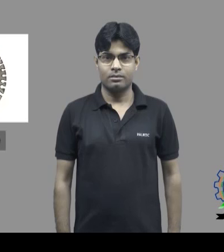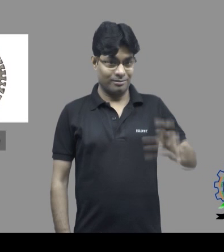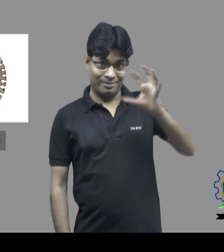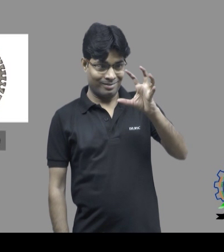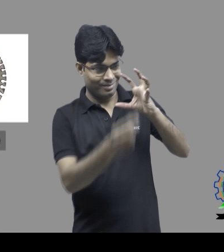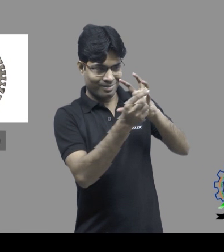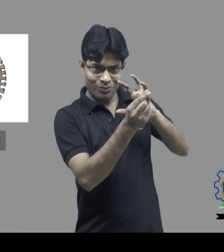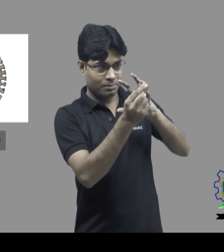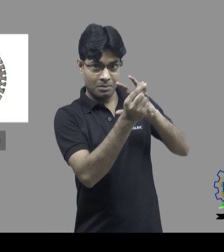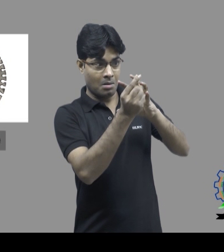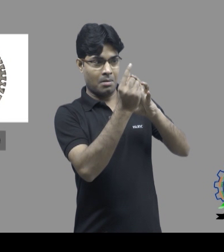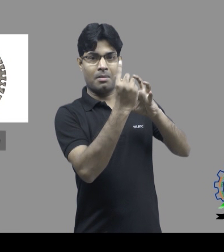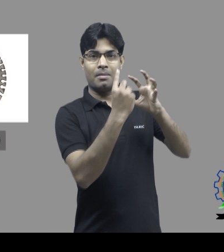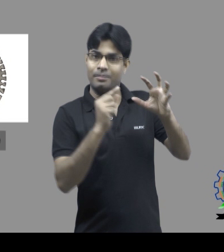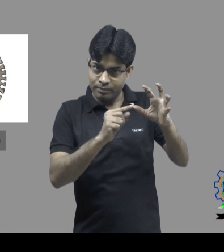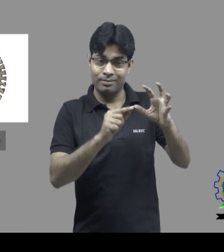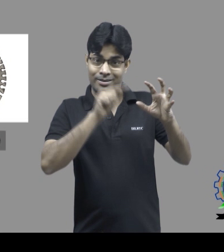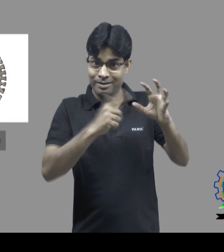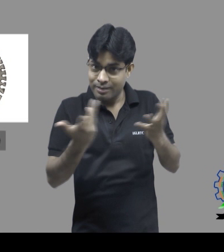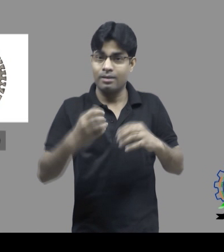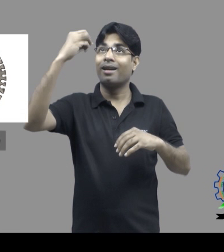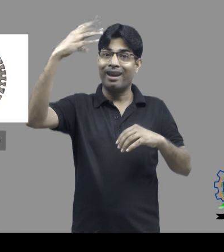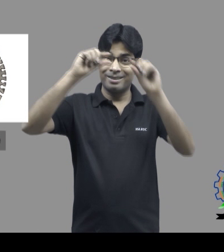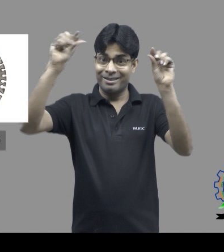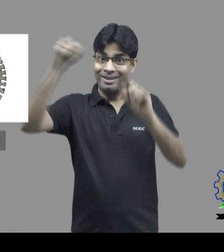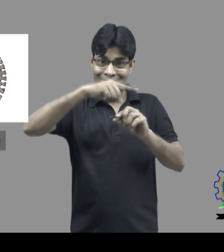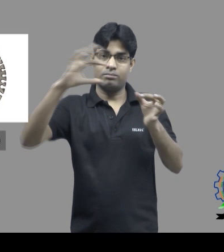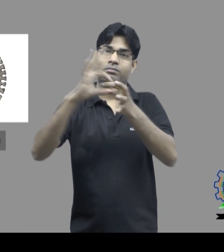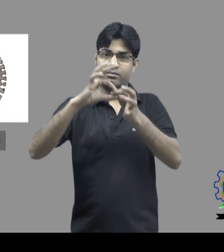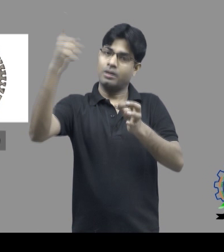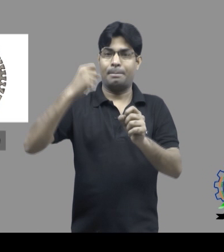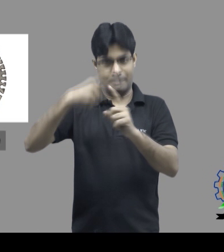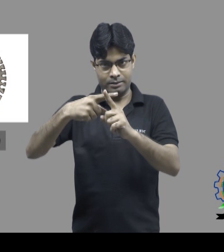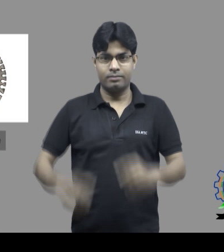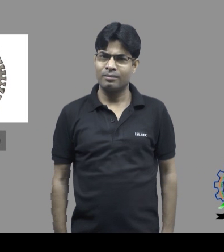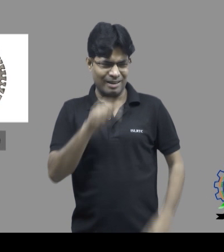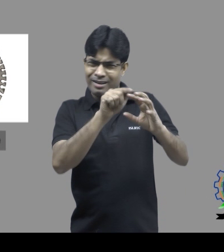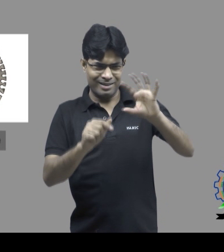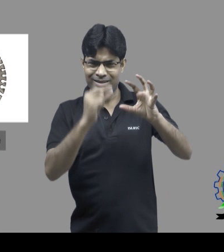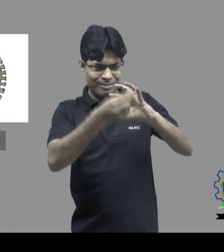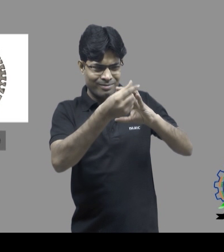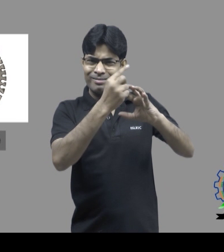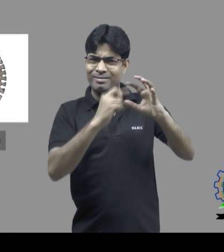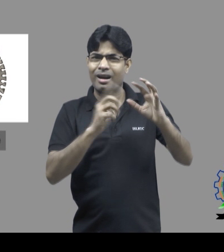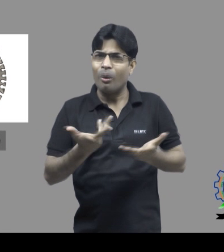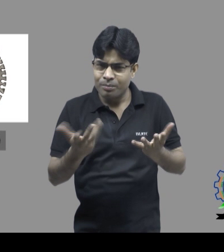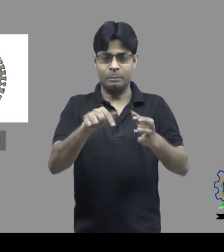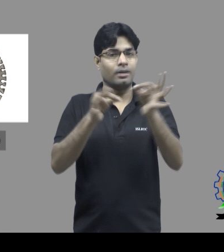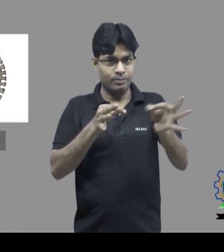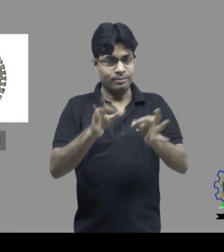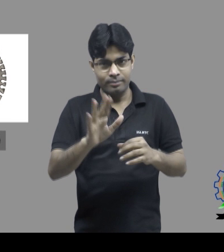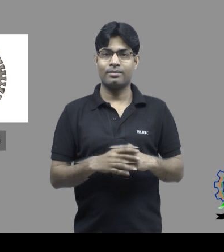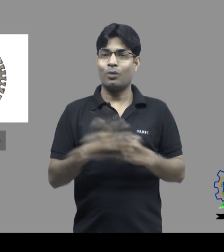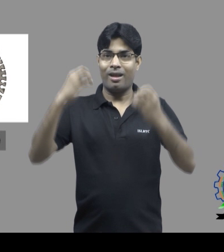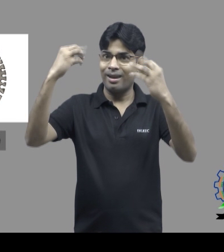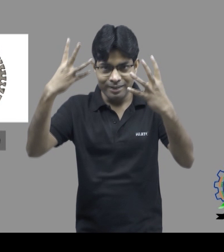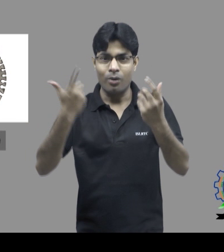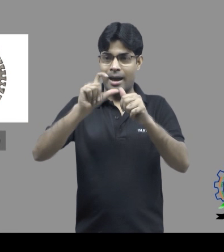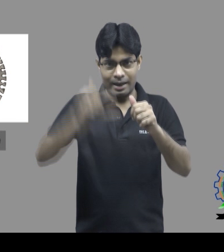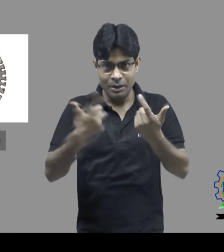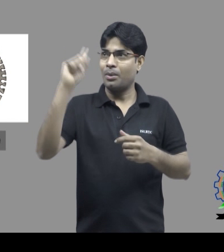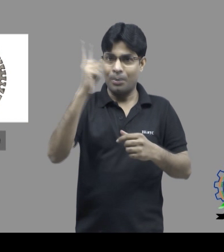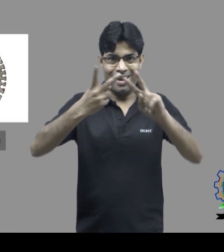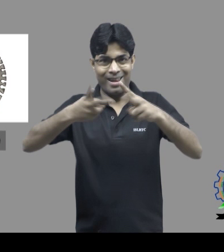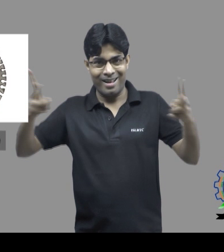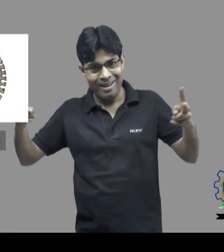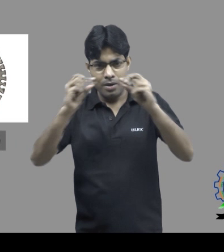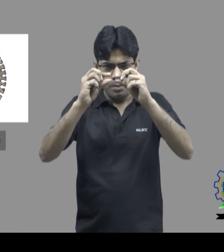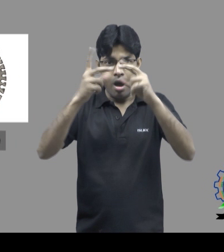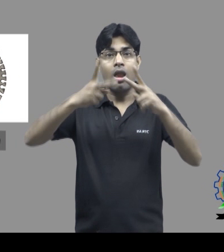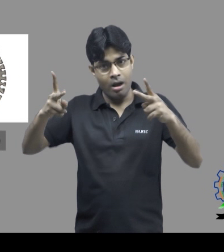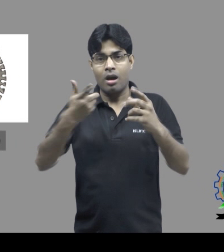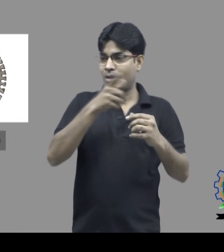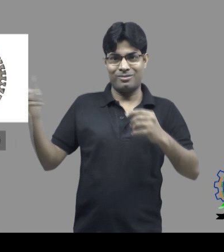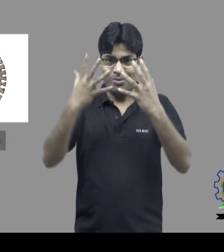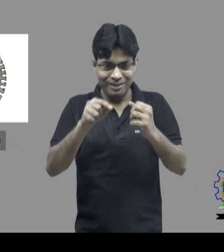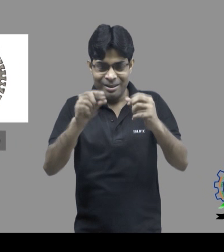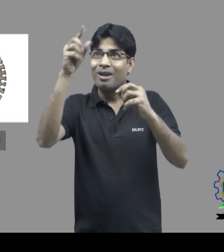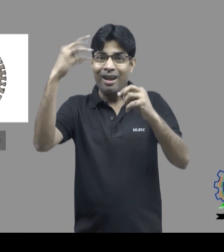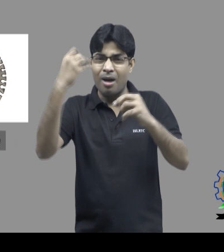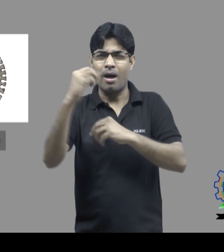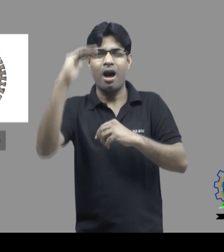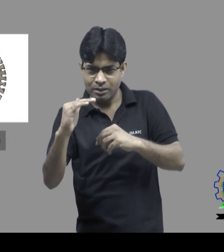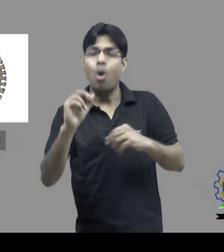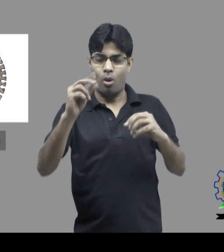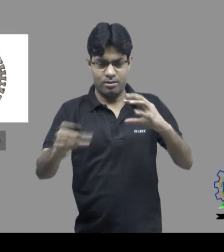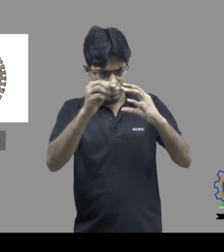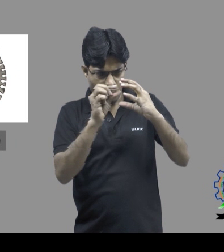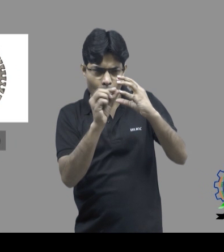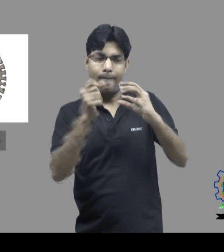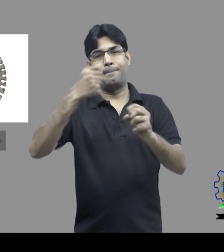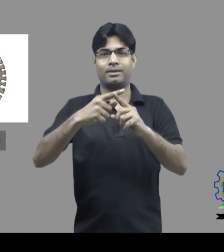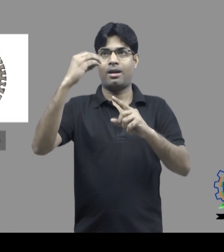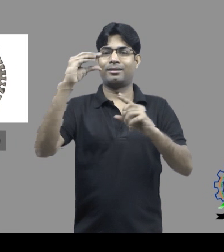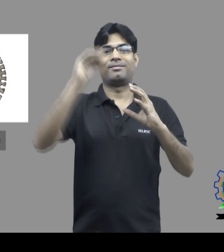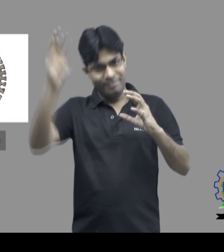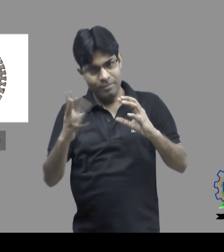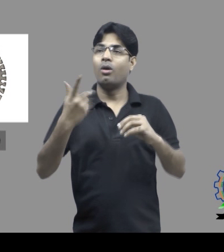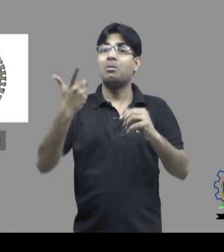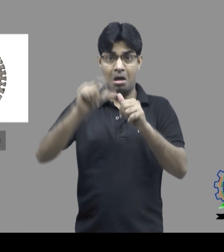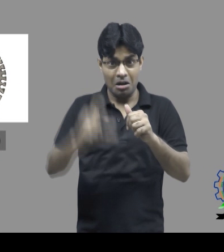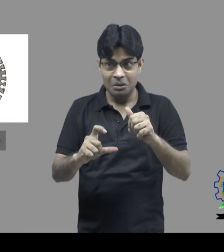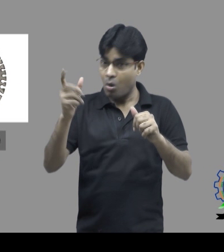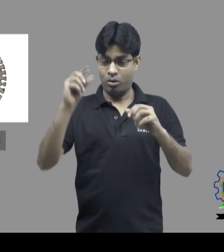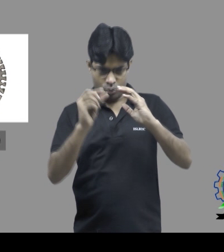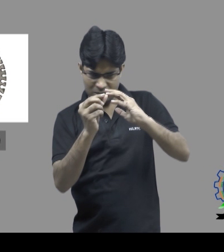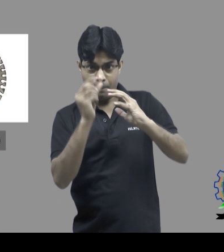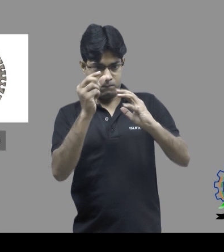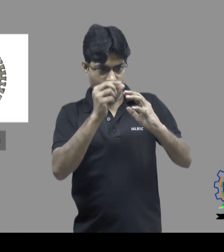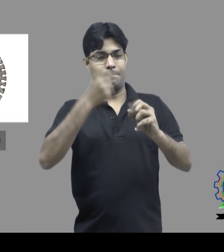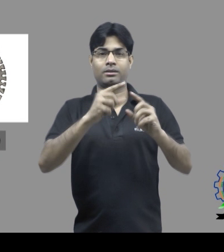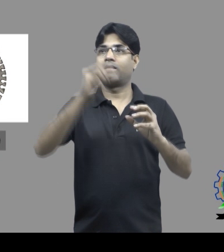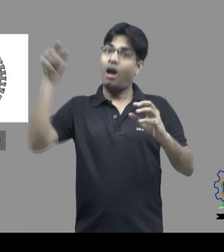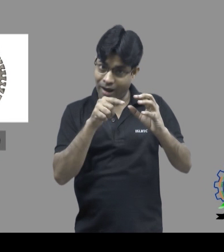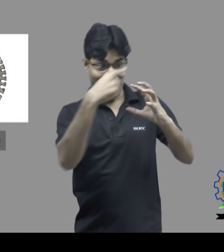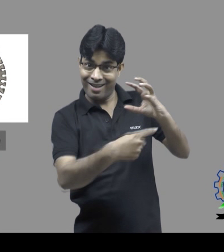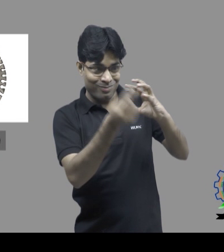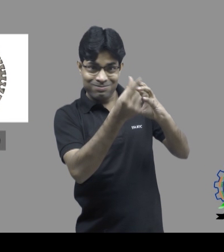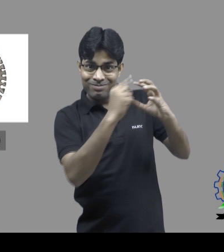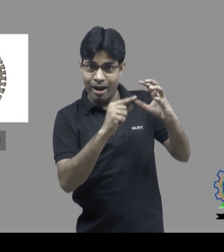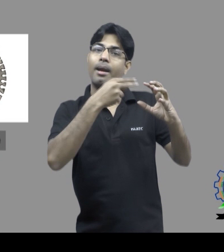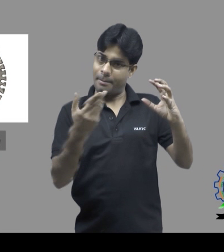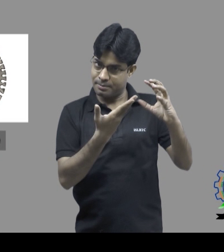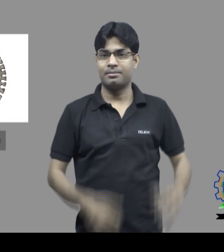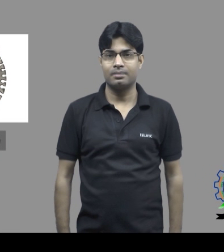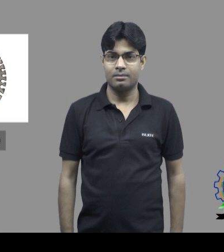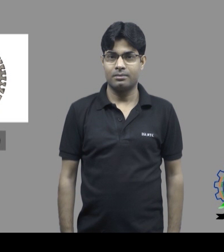Wire Gauge